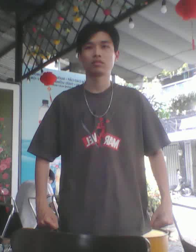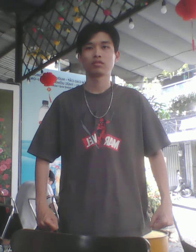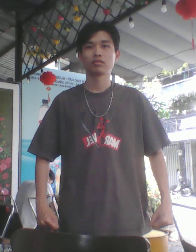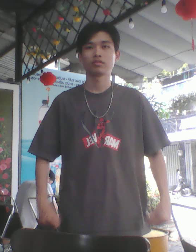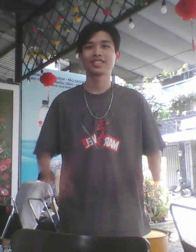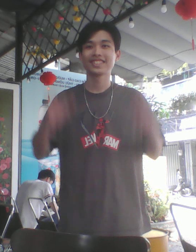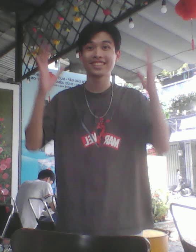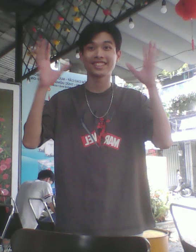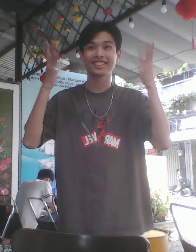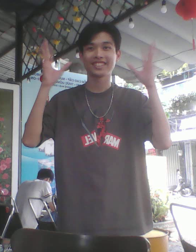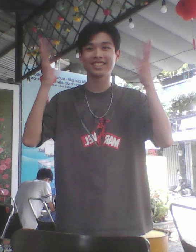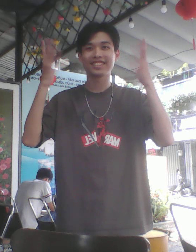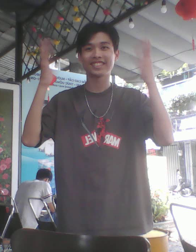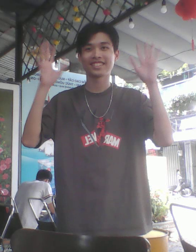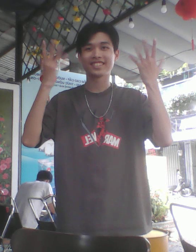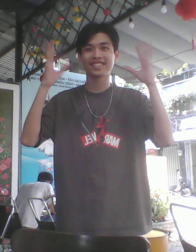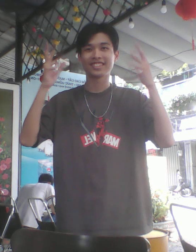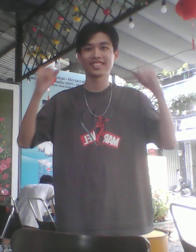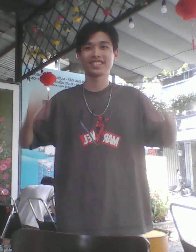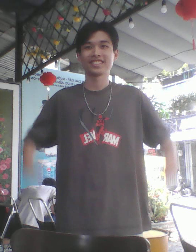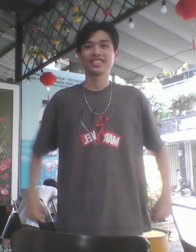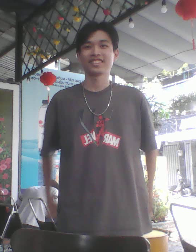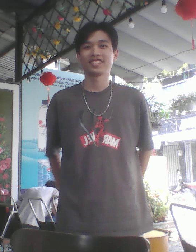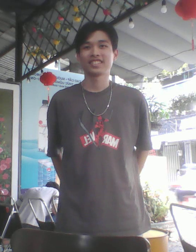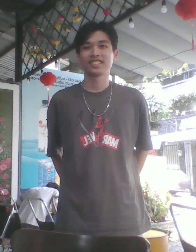vui mừng